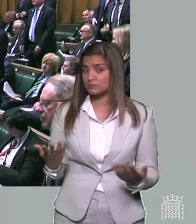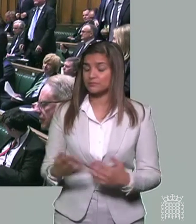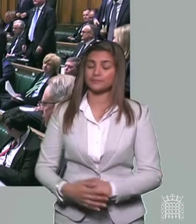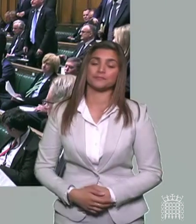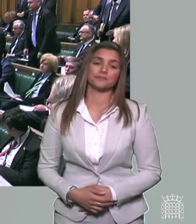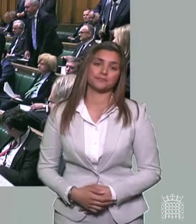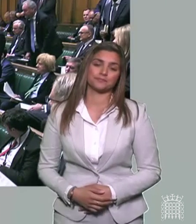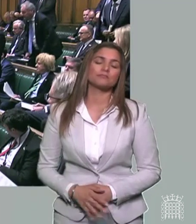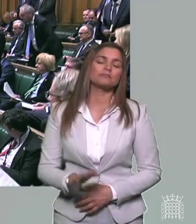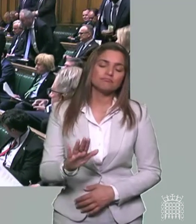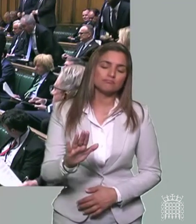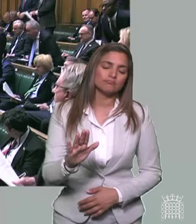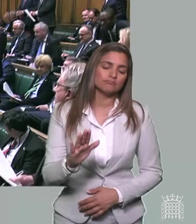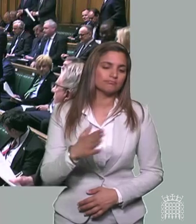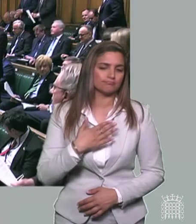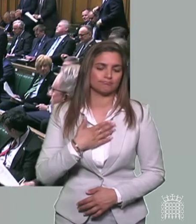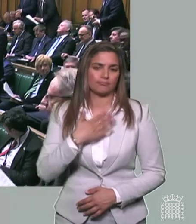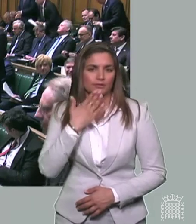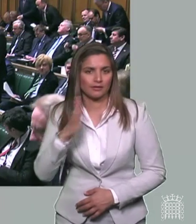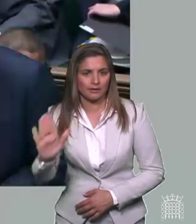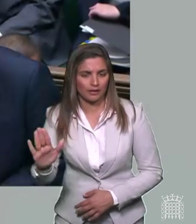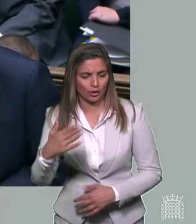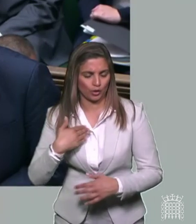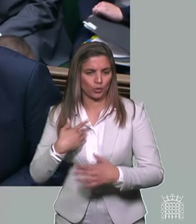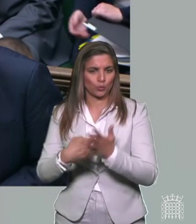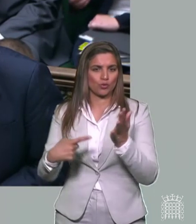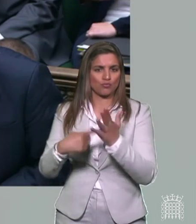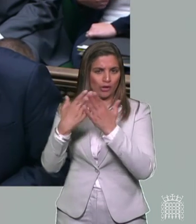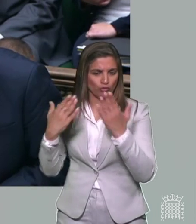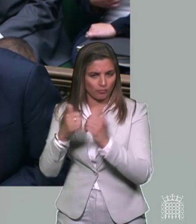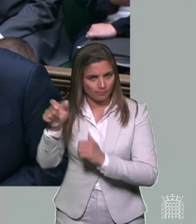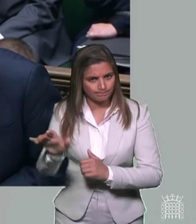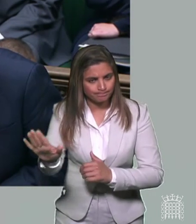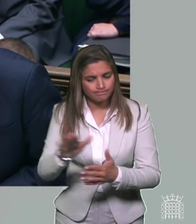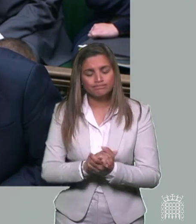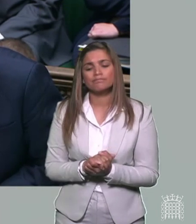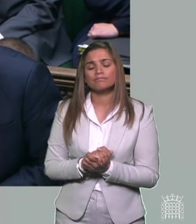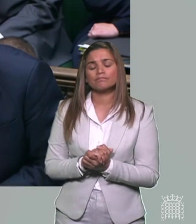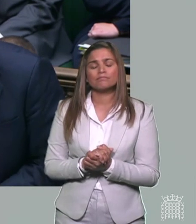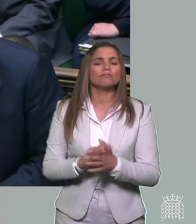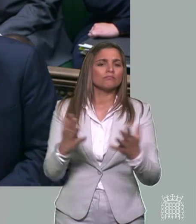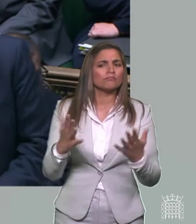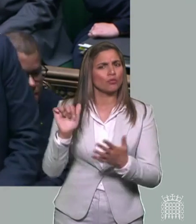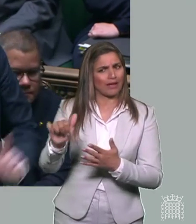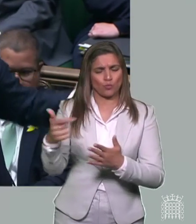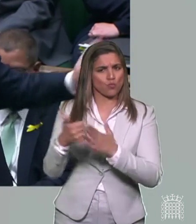I thank my honourable Friend. He is a great champion for rural Cumbria and for bus services.